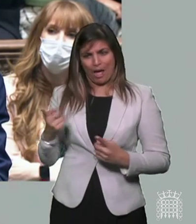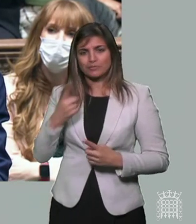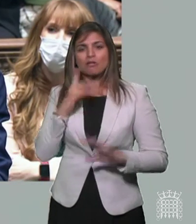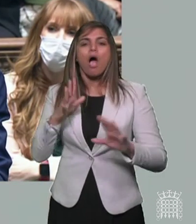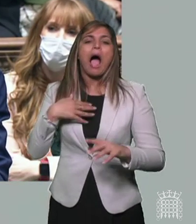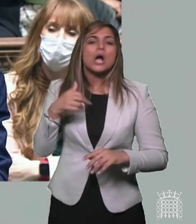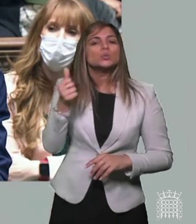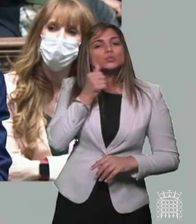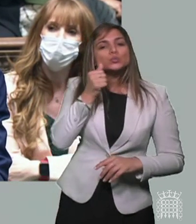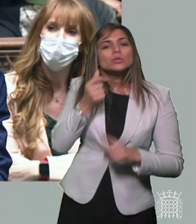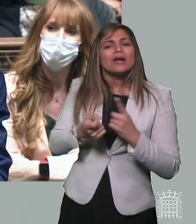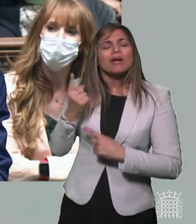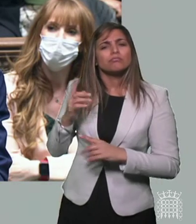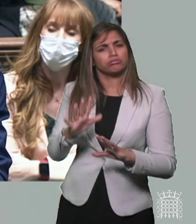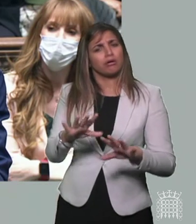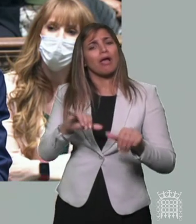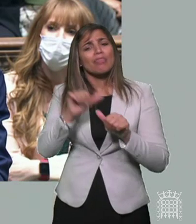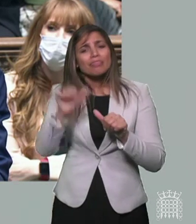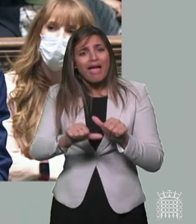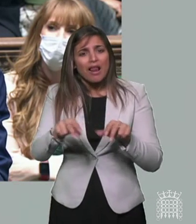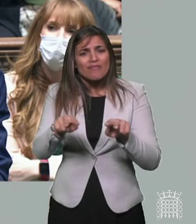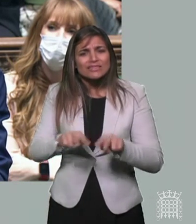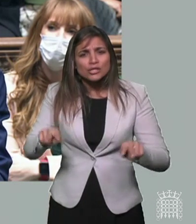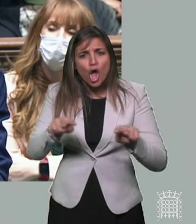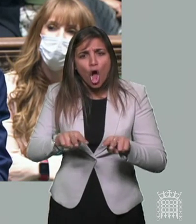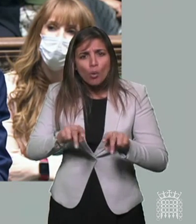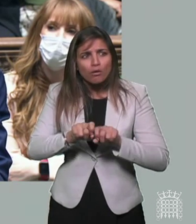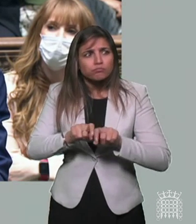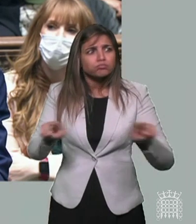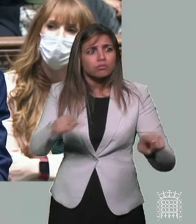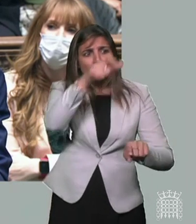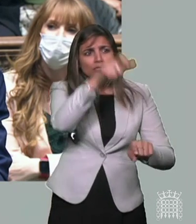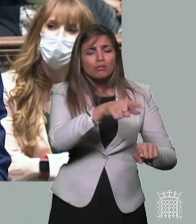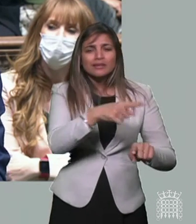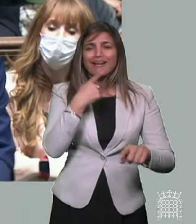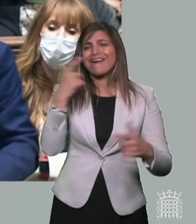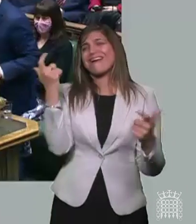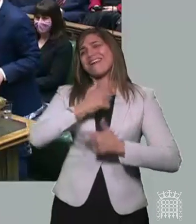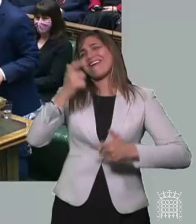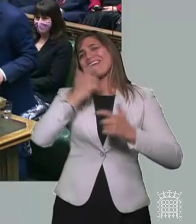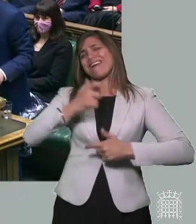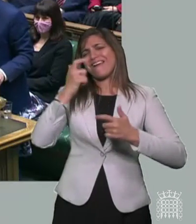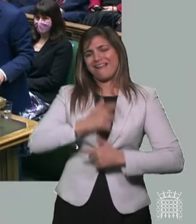Then the video landed, blowing the Prime Minister’s first defence out of the water.